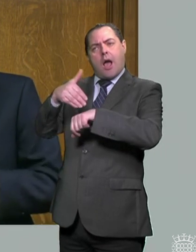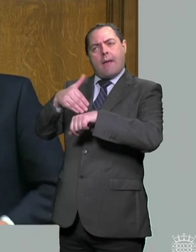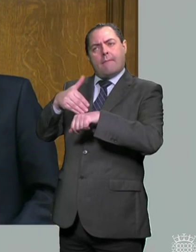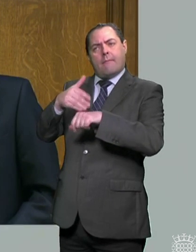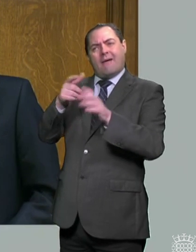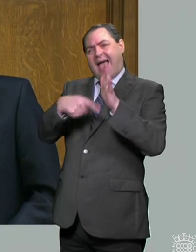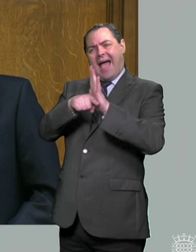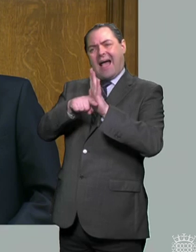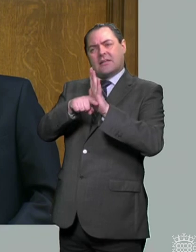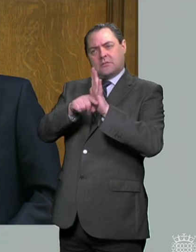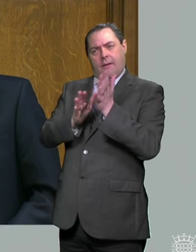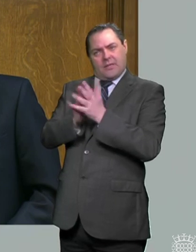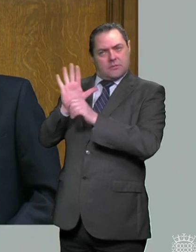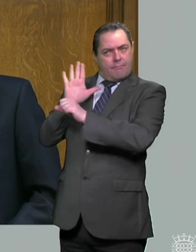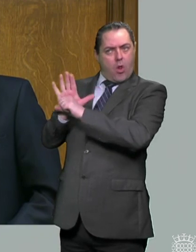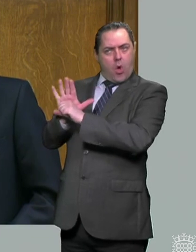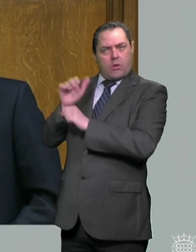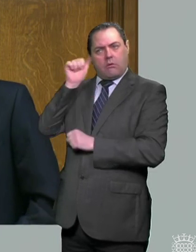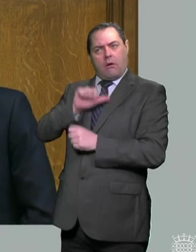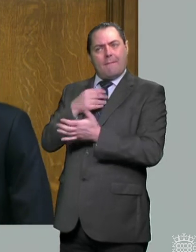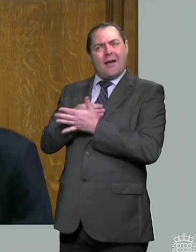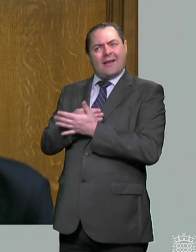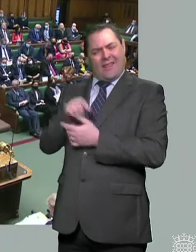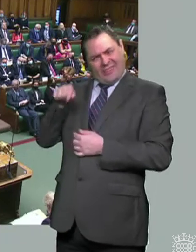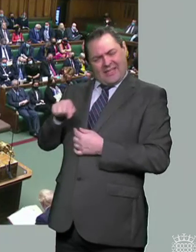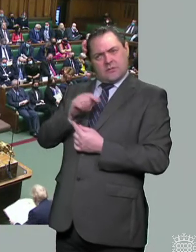Why has he not prioritised this issue of national security?